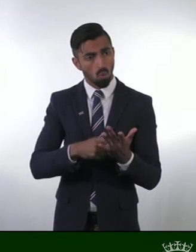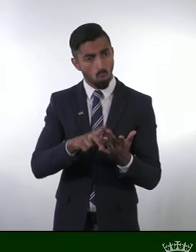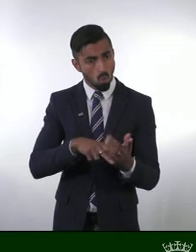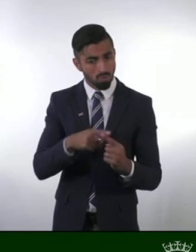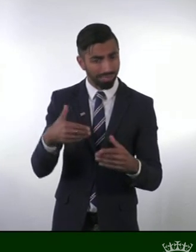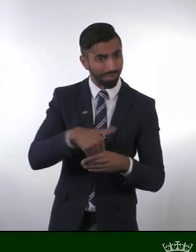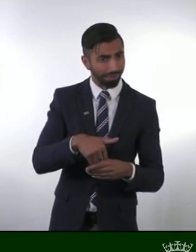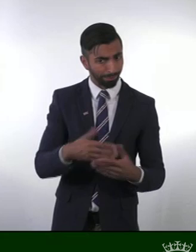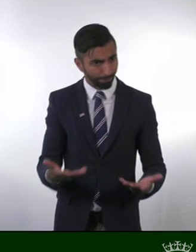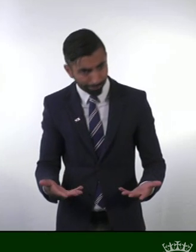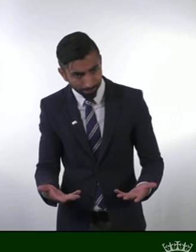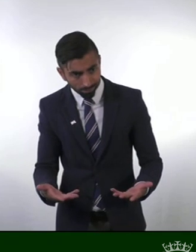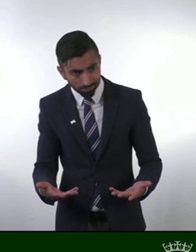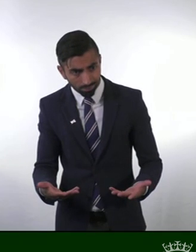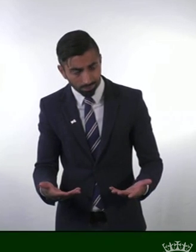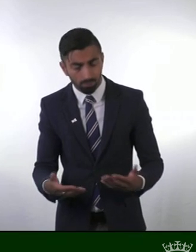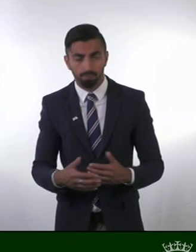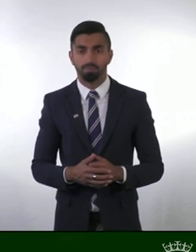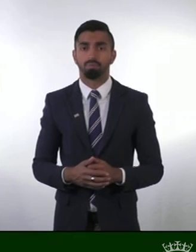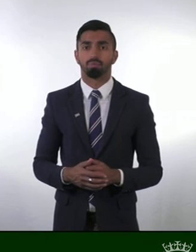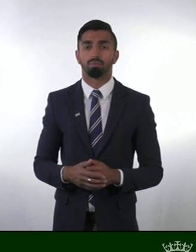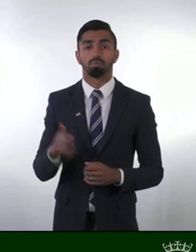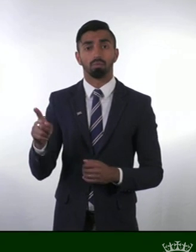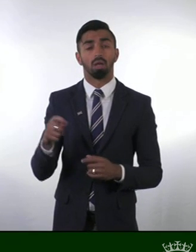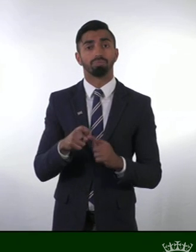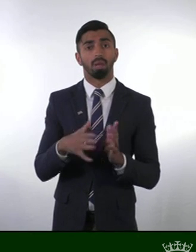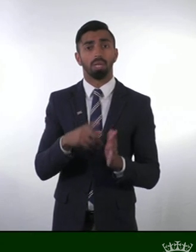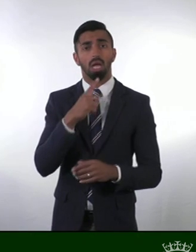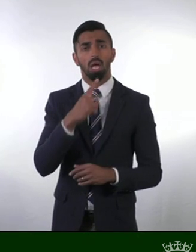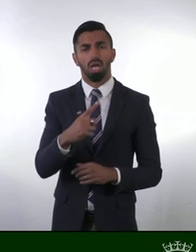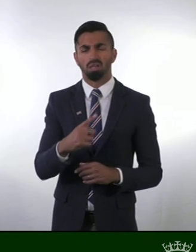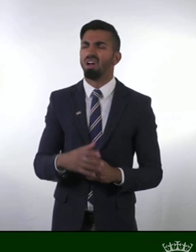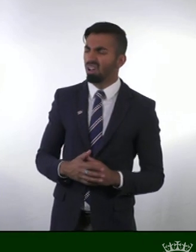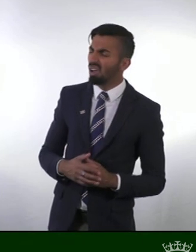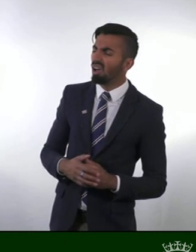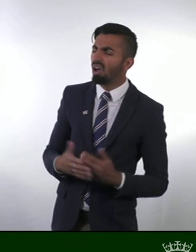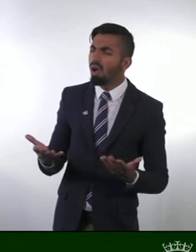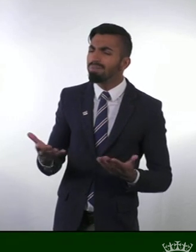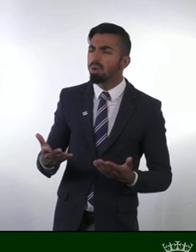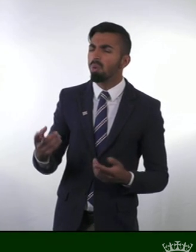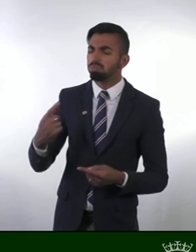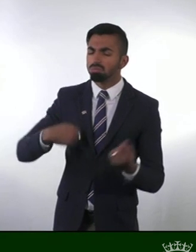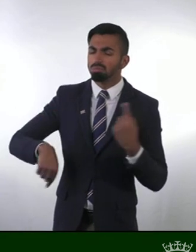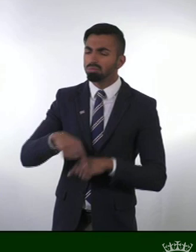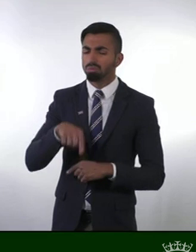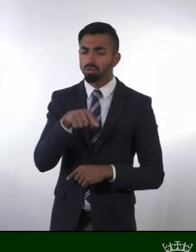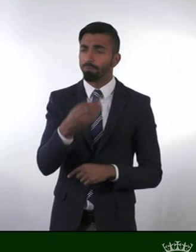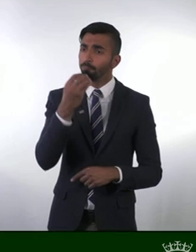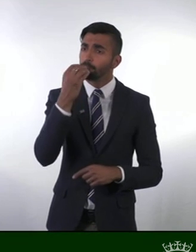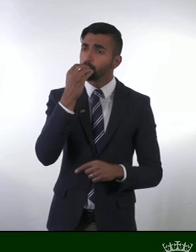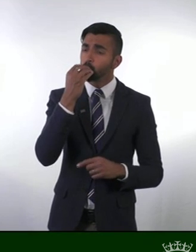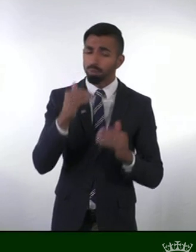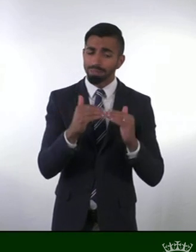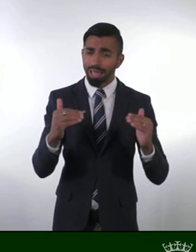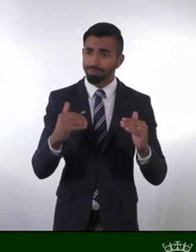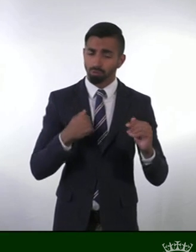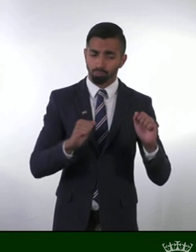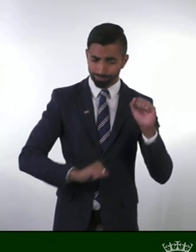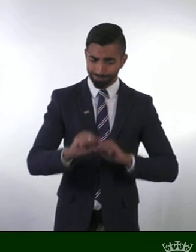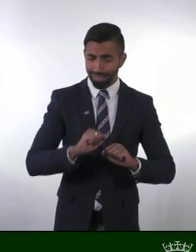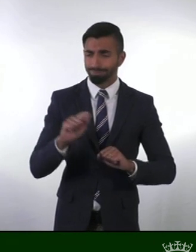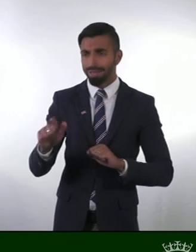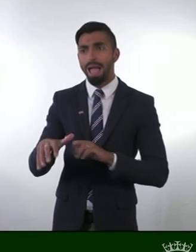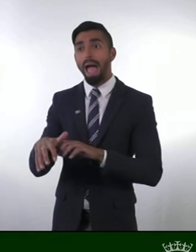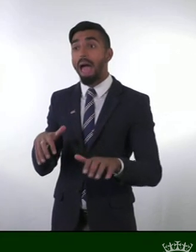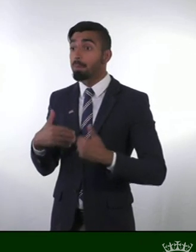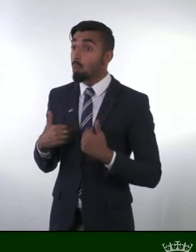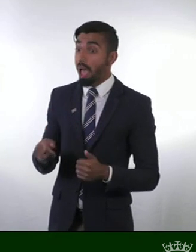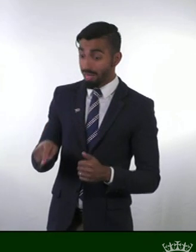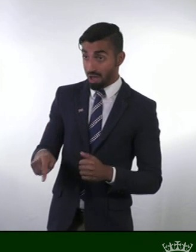Not only will we protect animal welfare standards but, on leaving the EU, as we have, we will be able to increase our animal welfare standards.